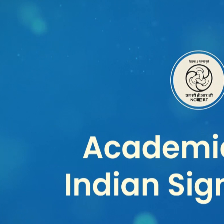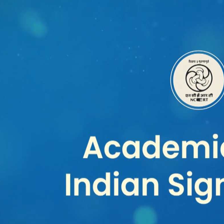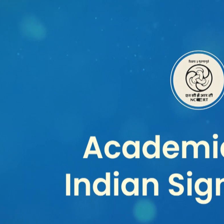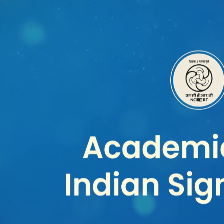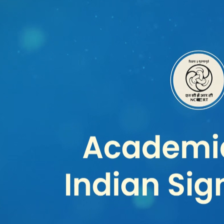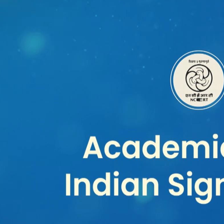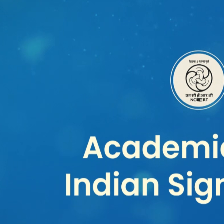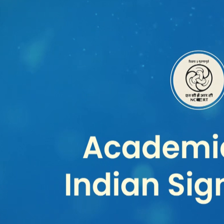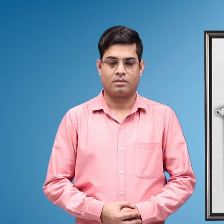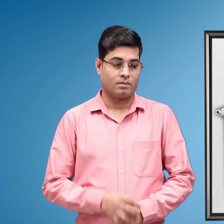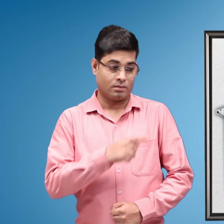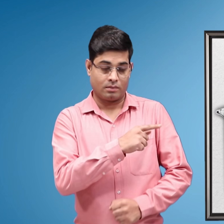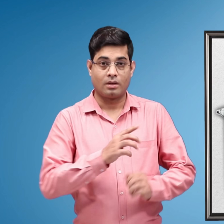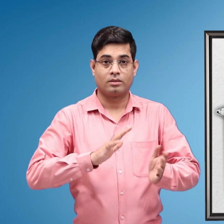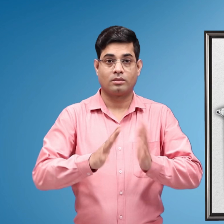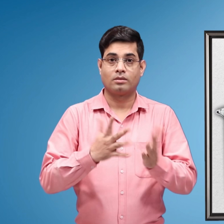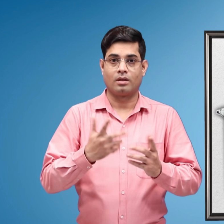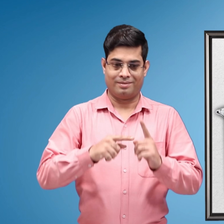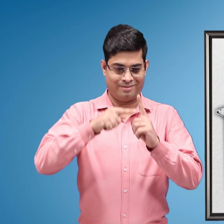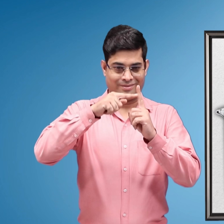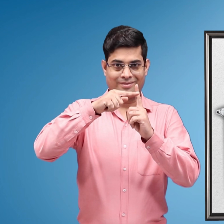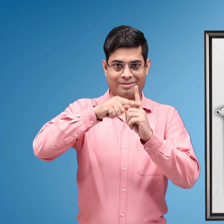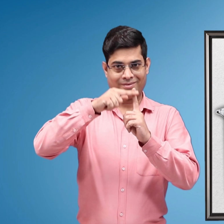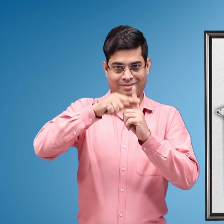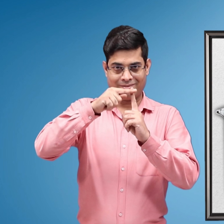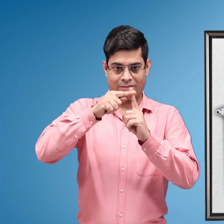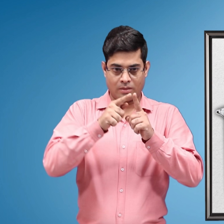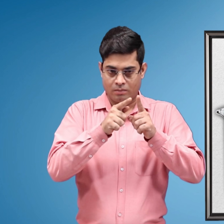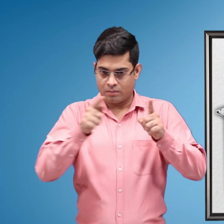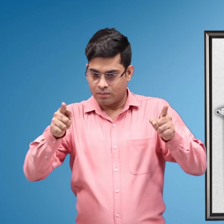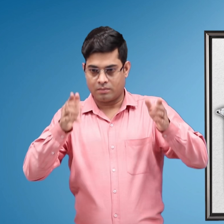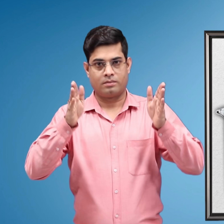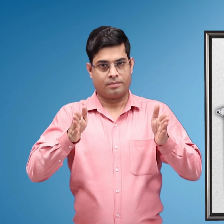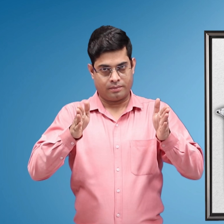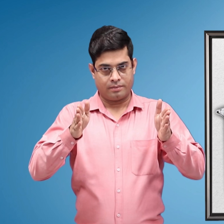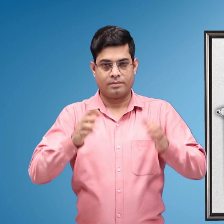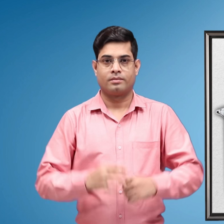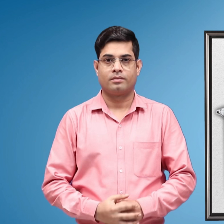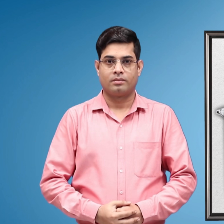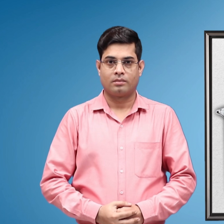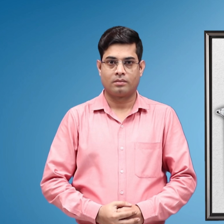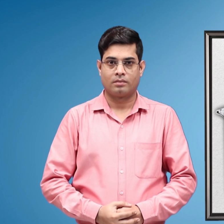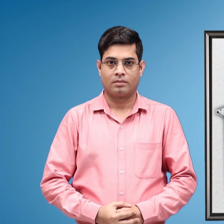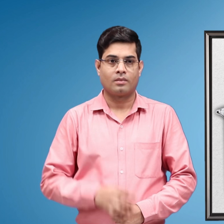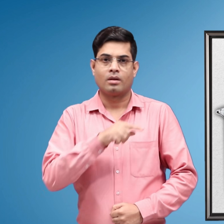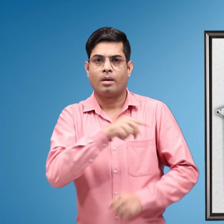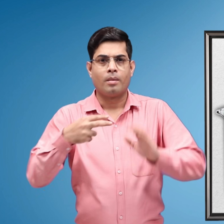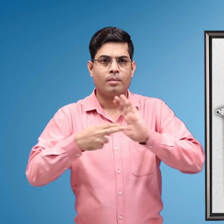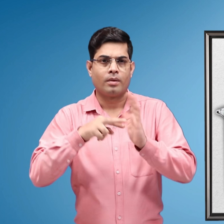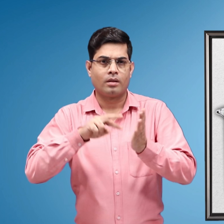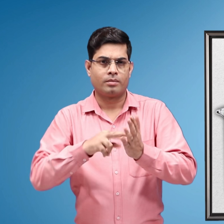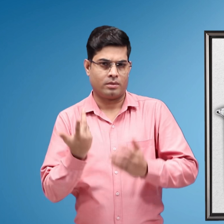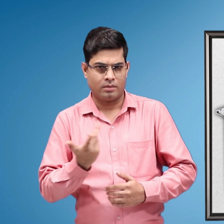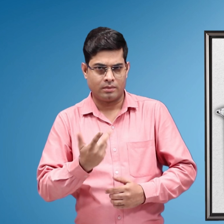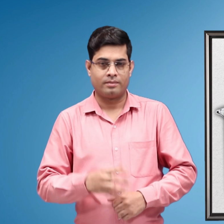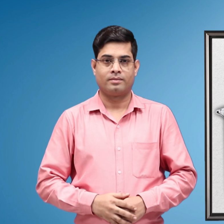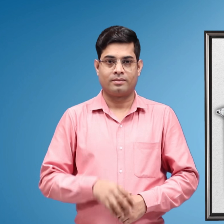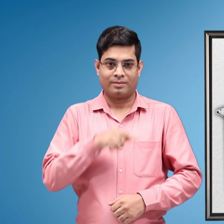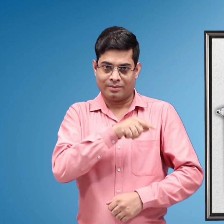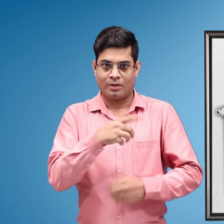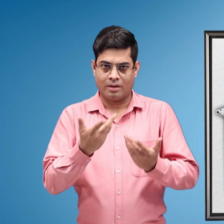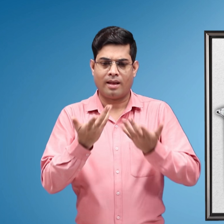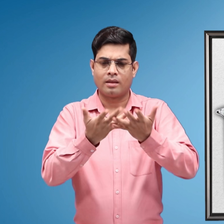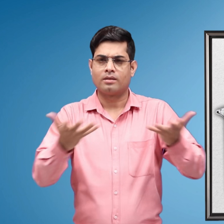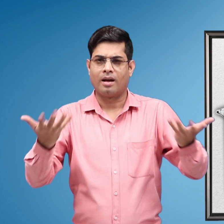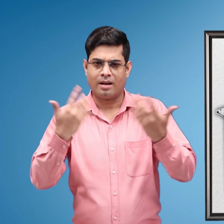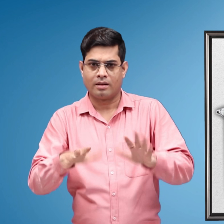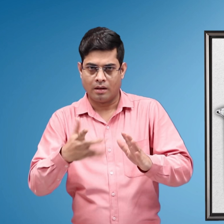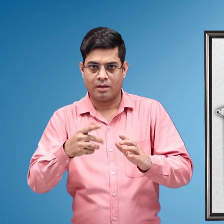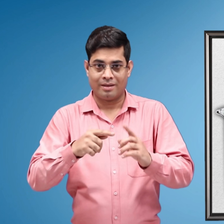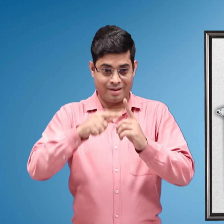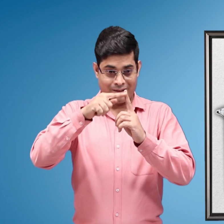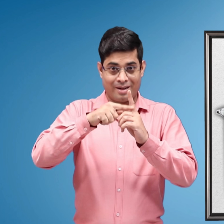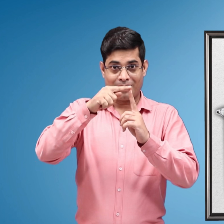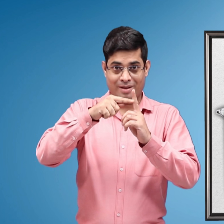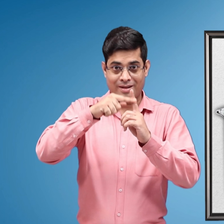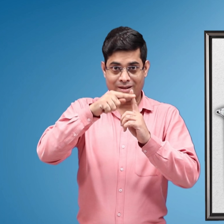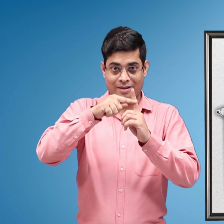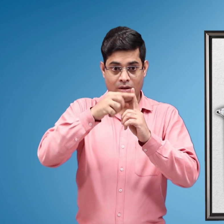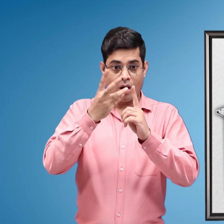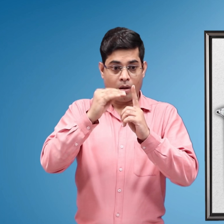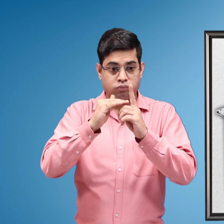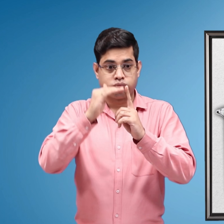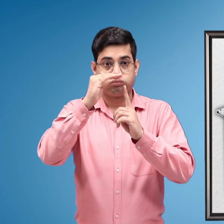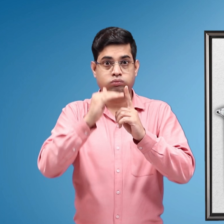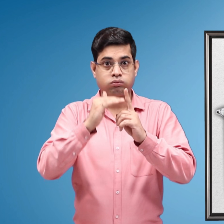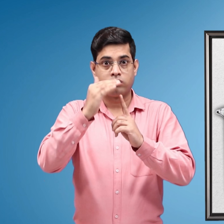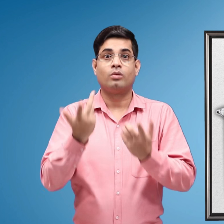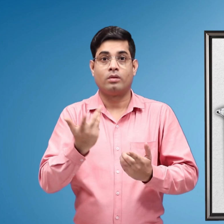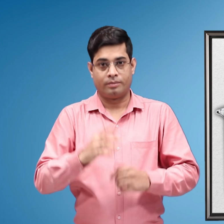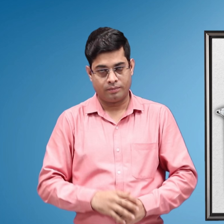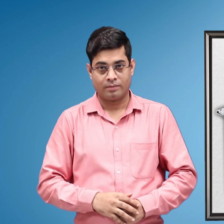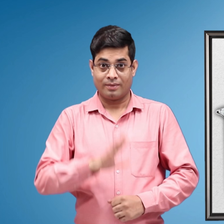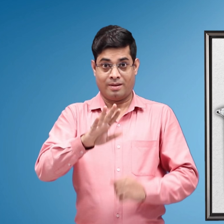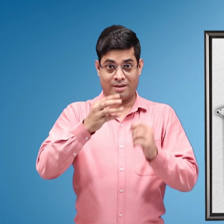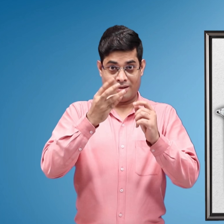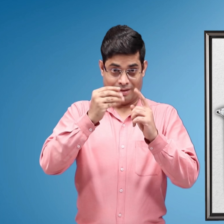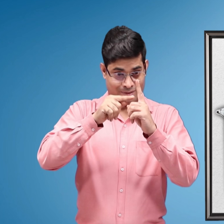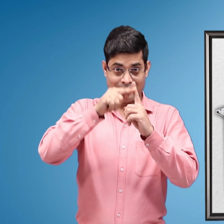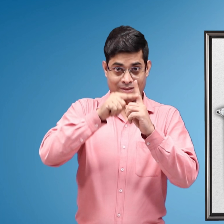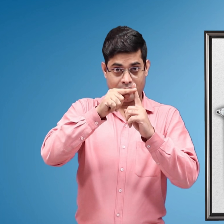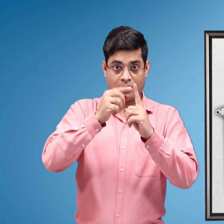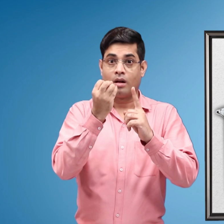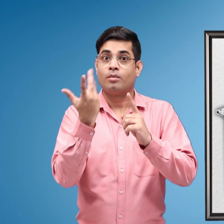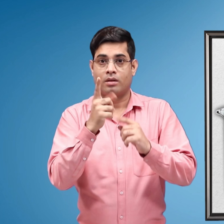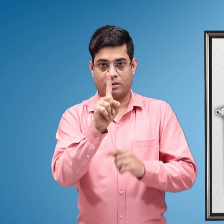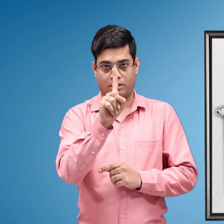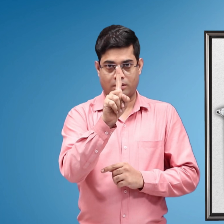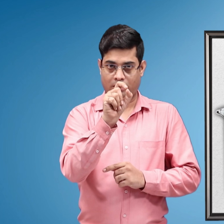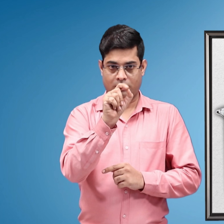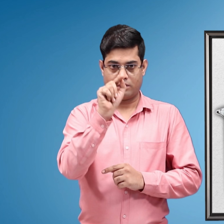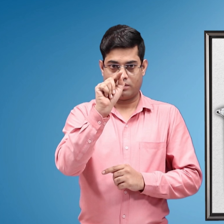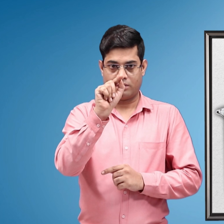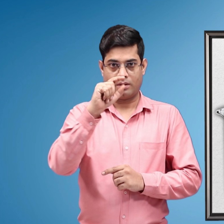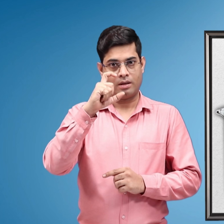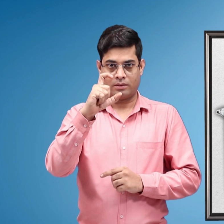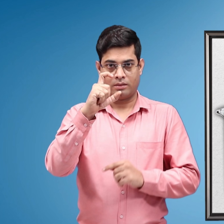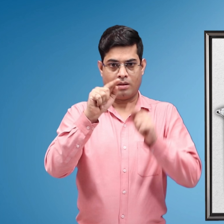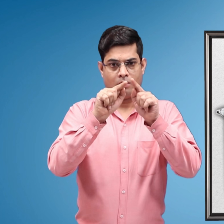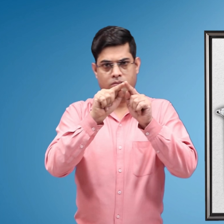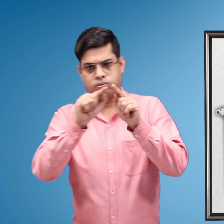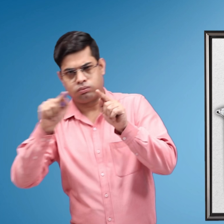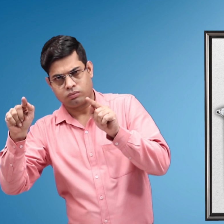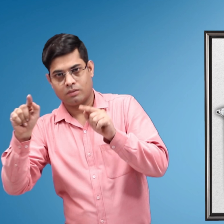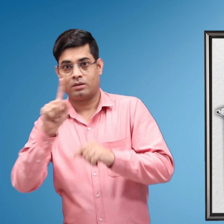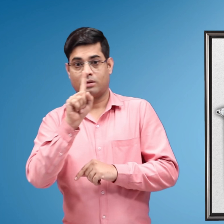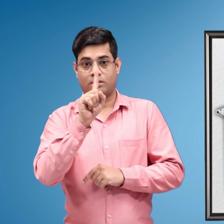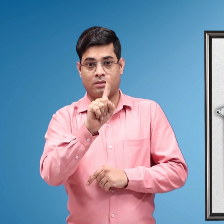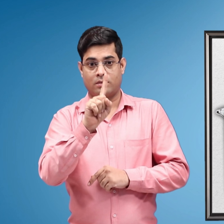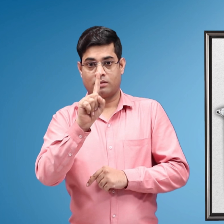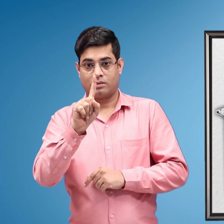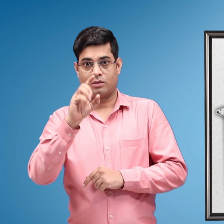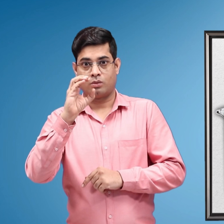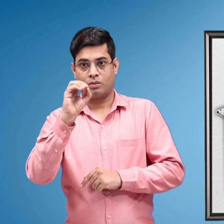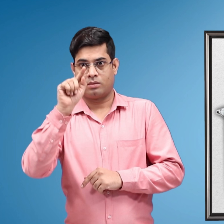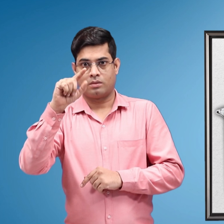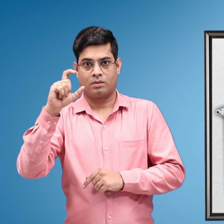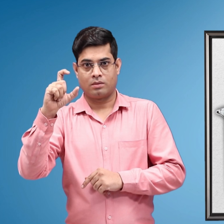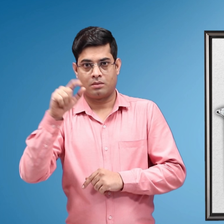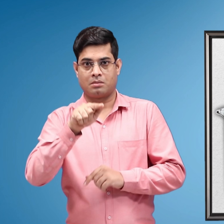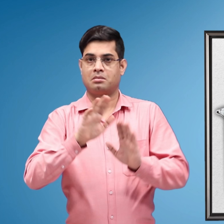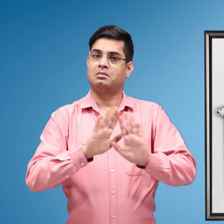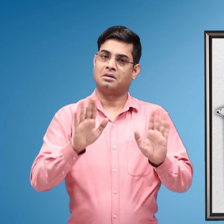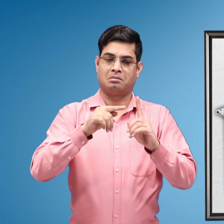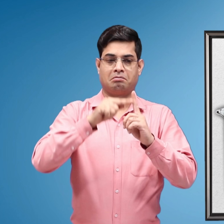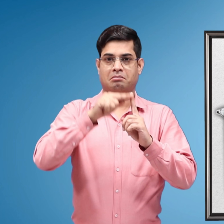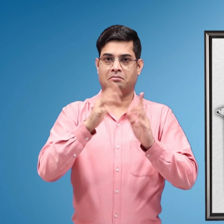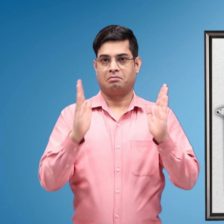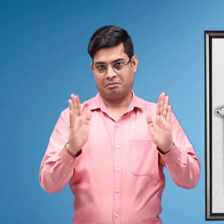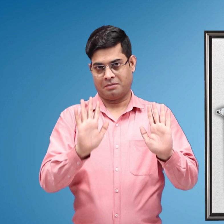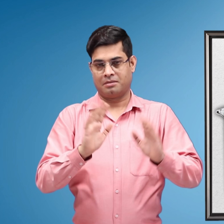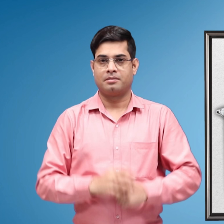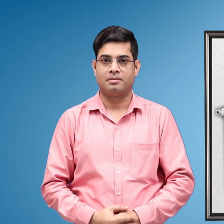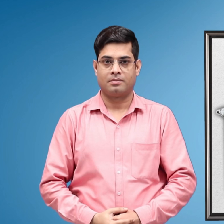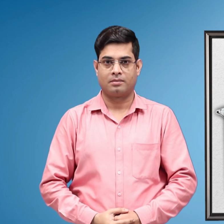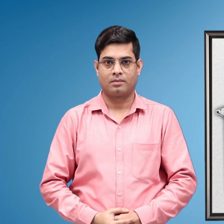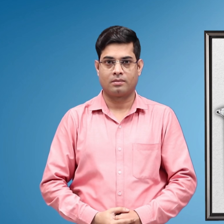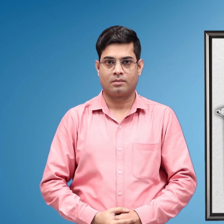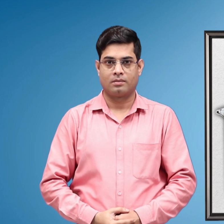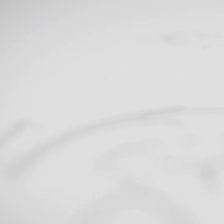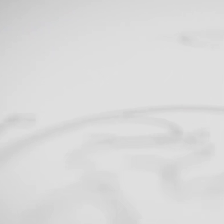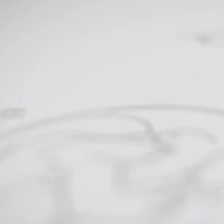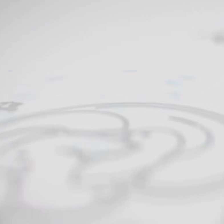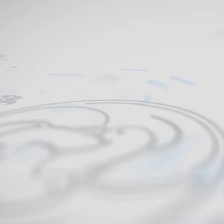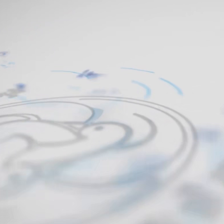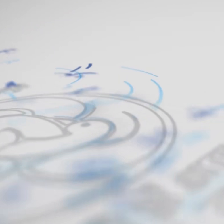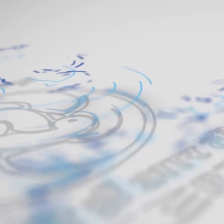This is the sign for laboratory thermometer. A laboratory thermometer is used to measure the temperature of objects. The range of a laboratory thermometer is generally from -10°C to 110°C.